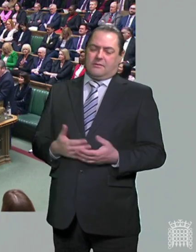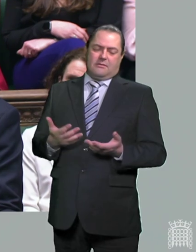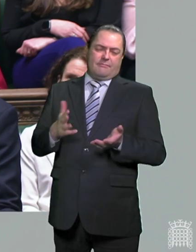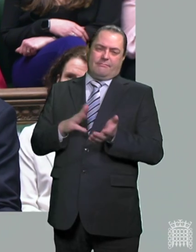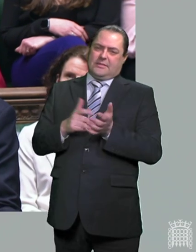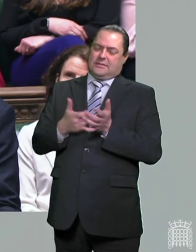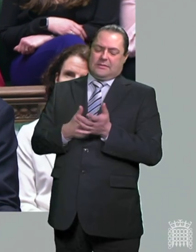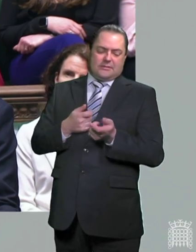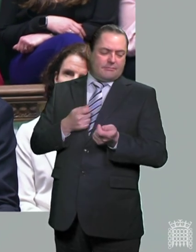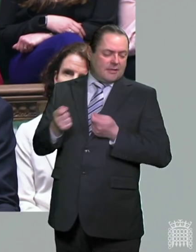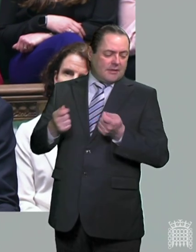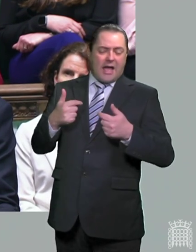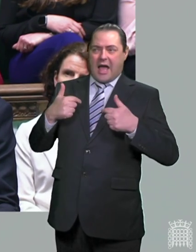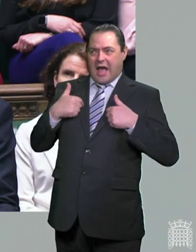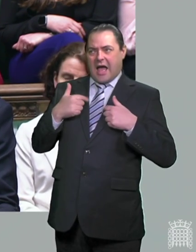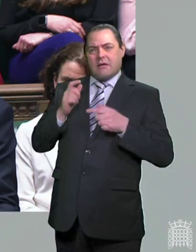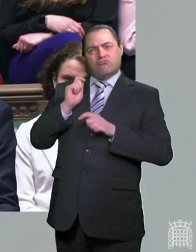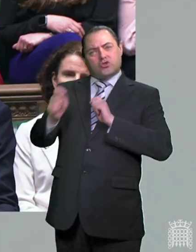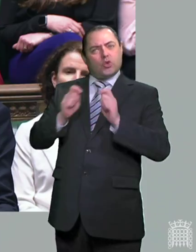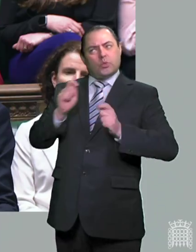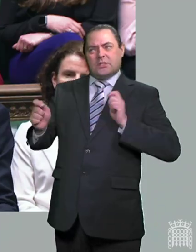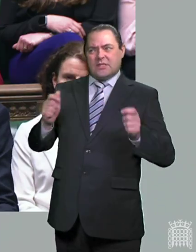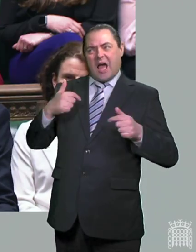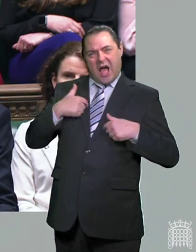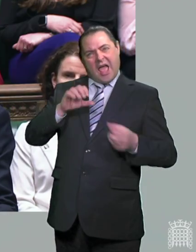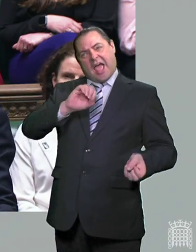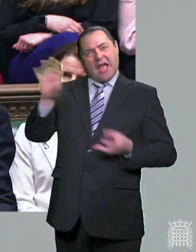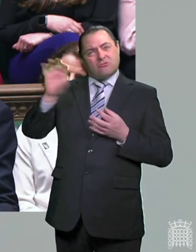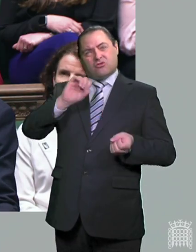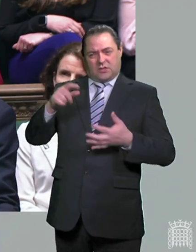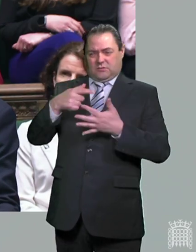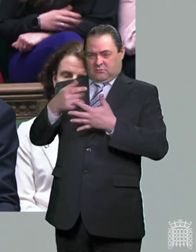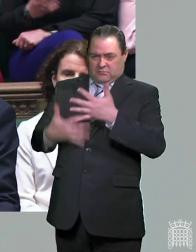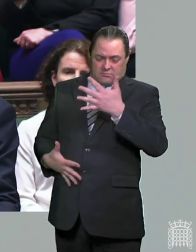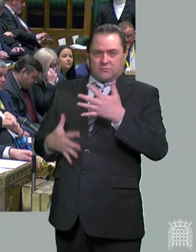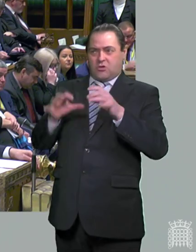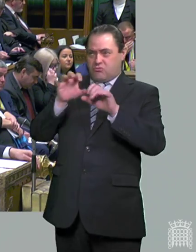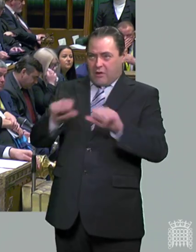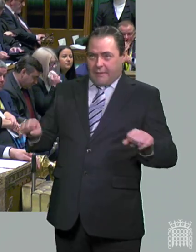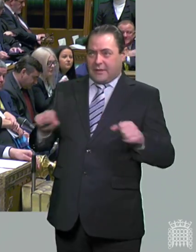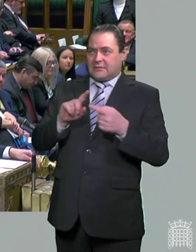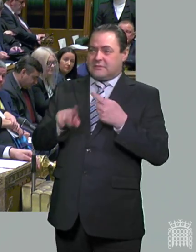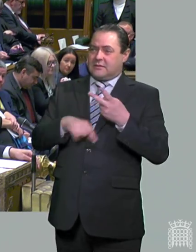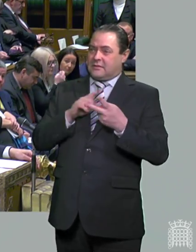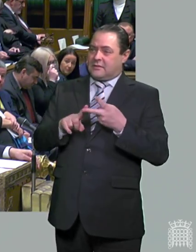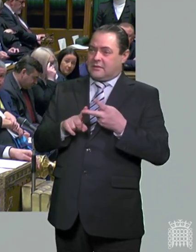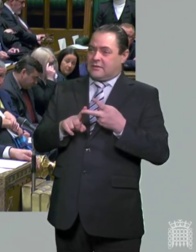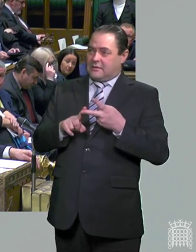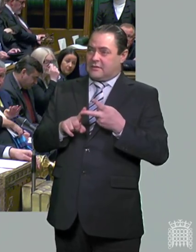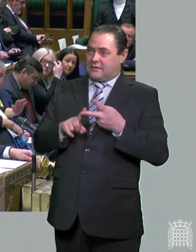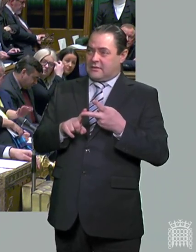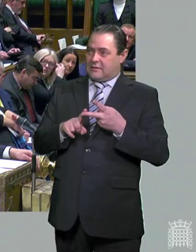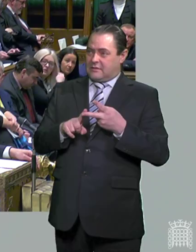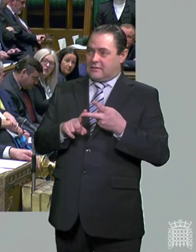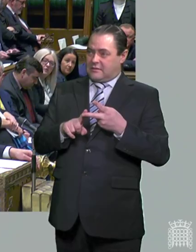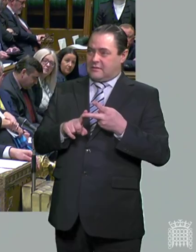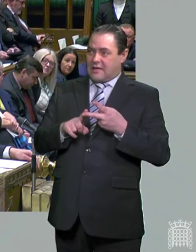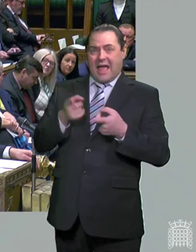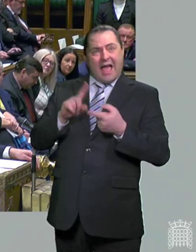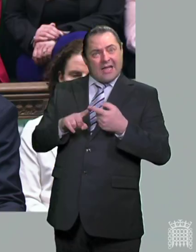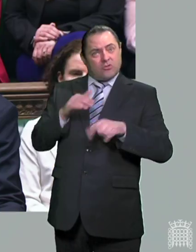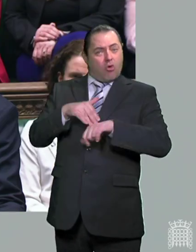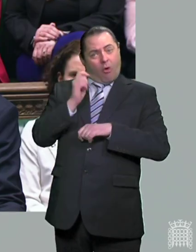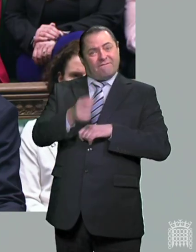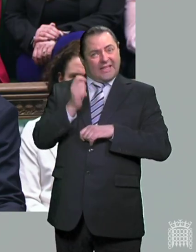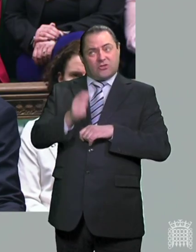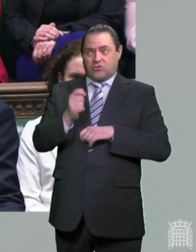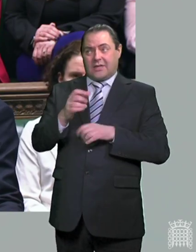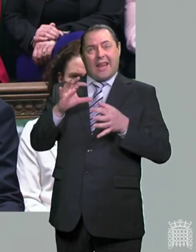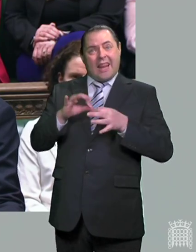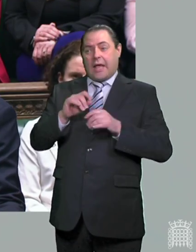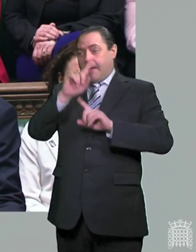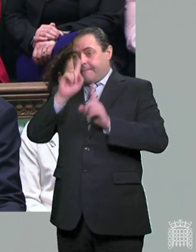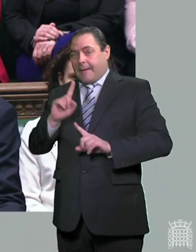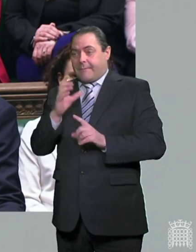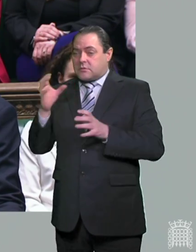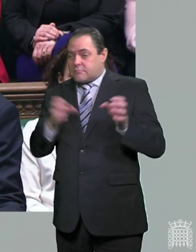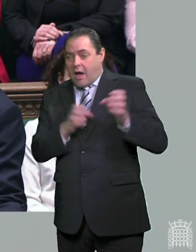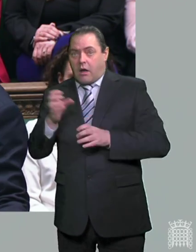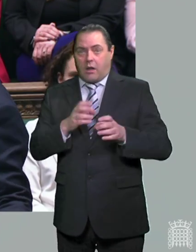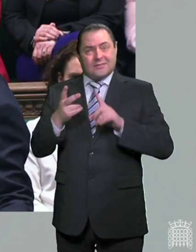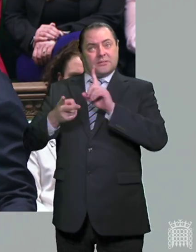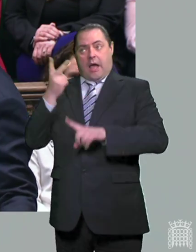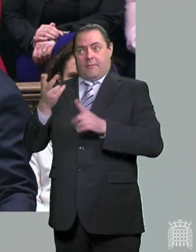When I was in charge of prosecutions, I extradited countless rapists and the conviction rate for people smuggling was twice what it is today.